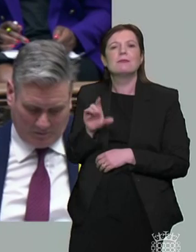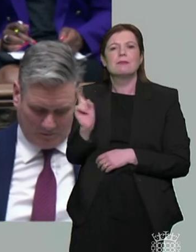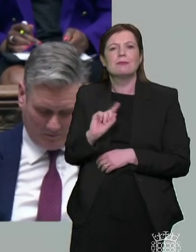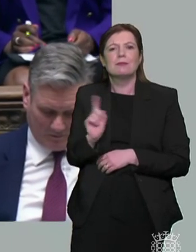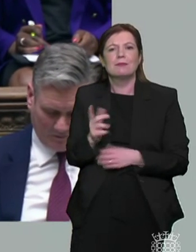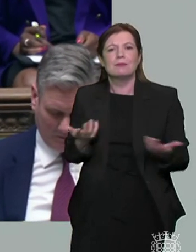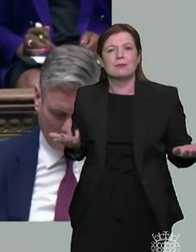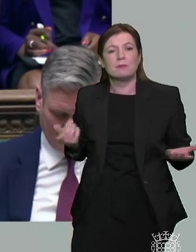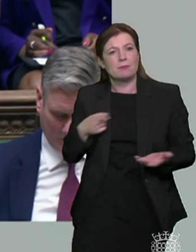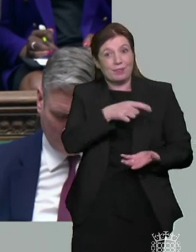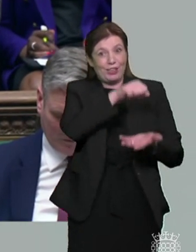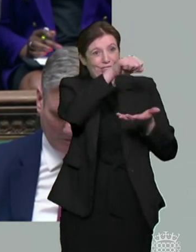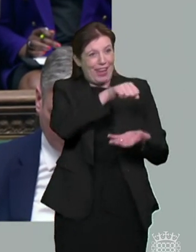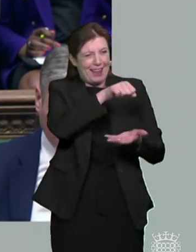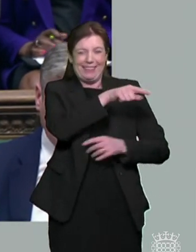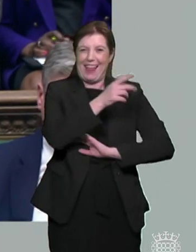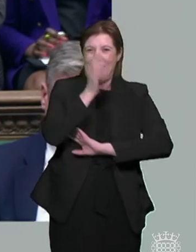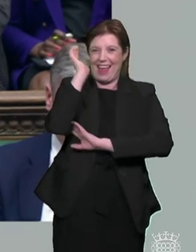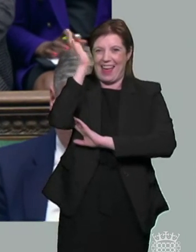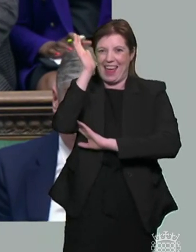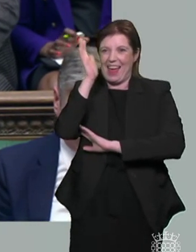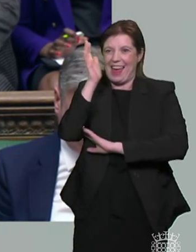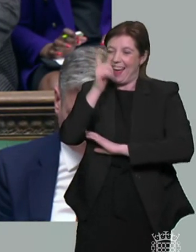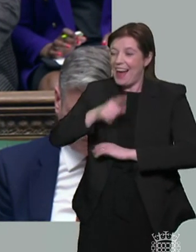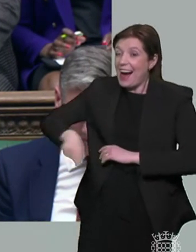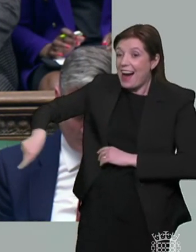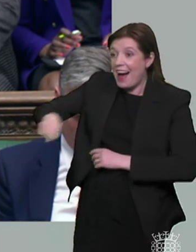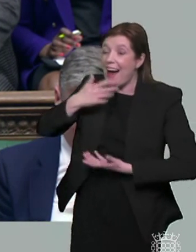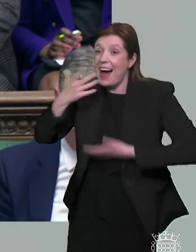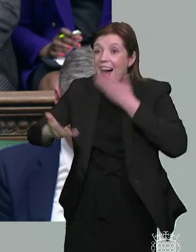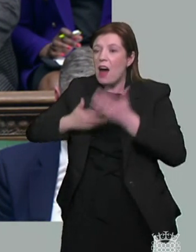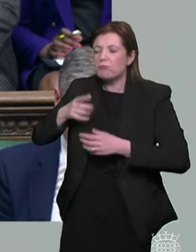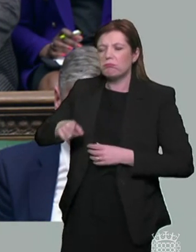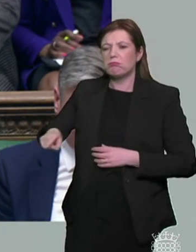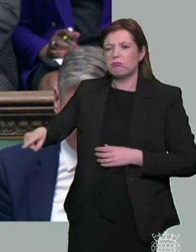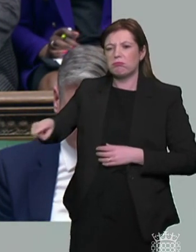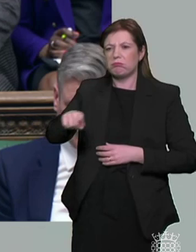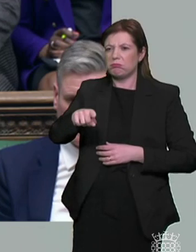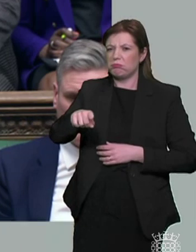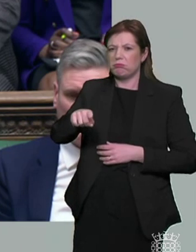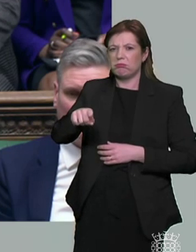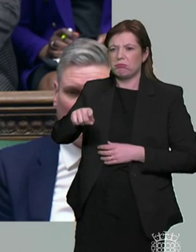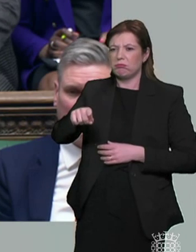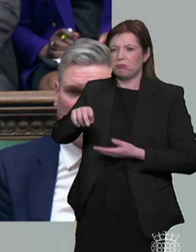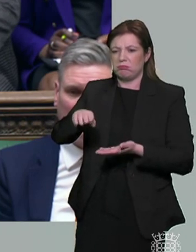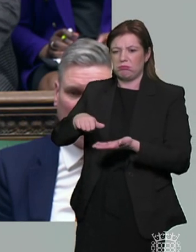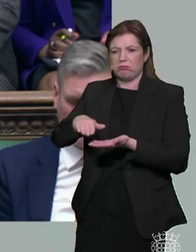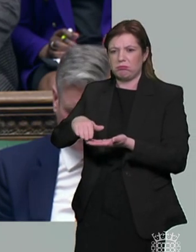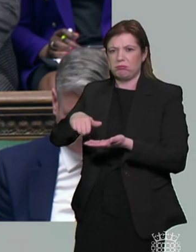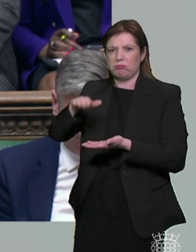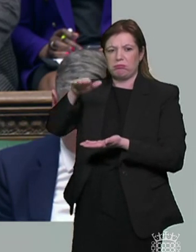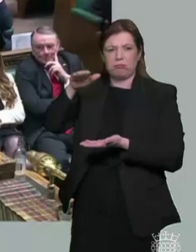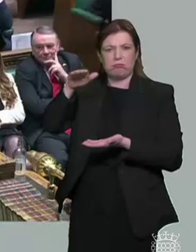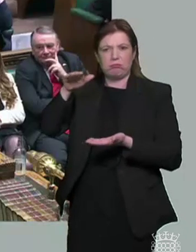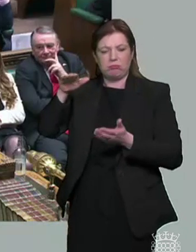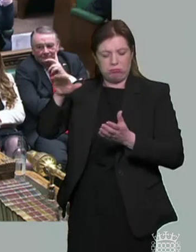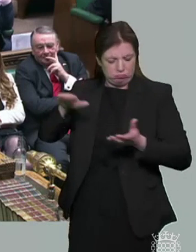Now the Chancellor has the audacity to come to British taxpayers to ask them to pay more to fill his black hole.